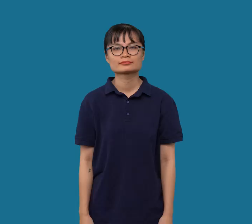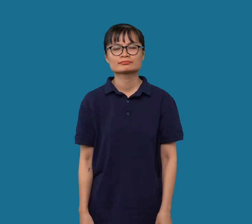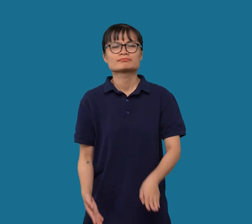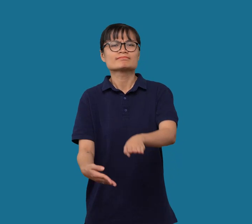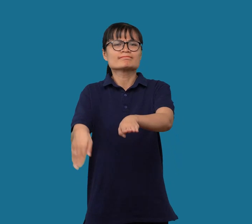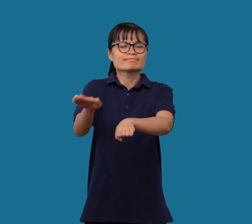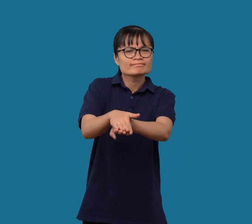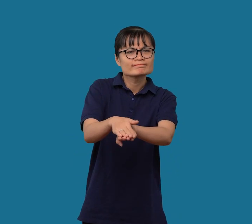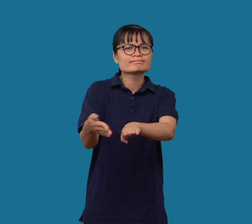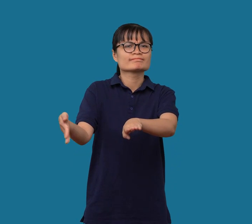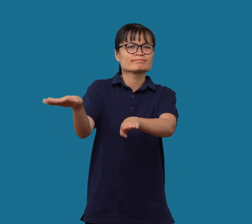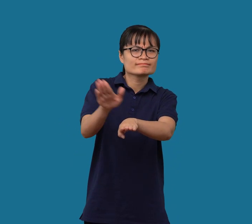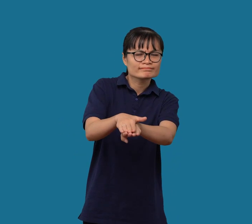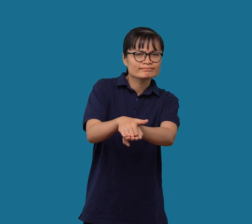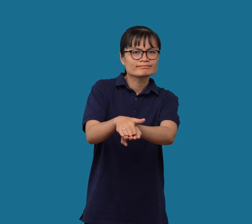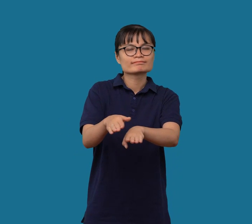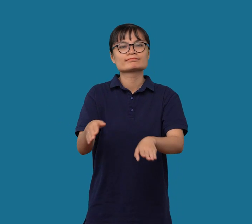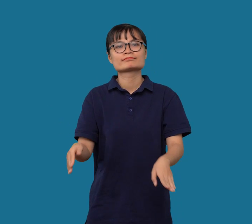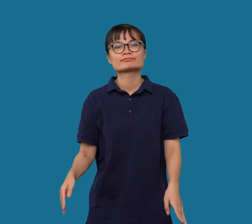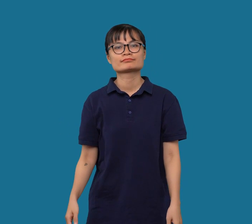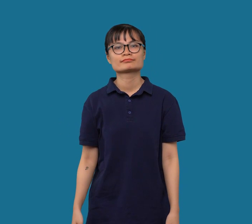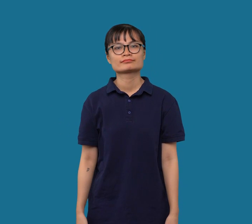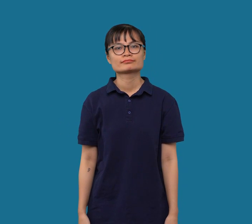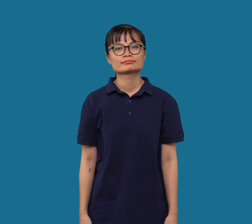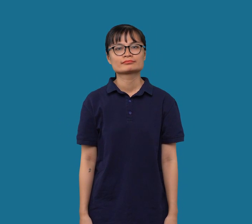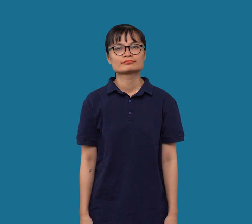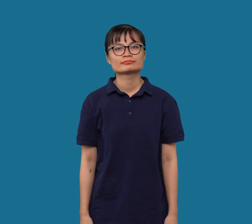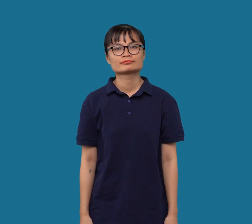vun đắp